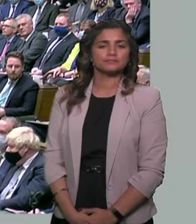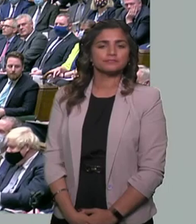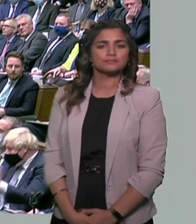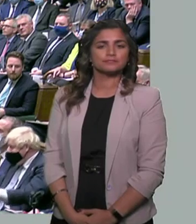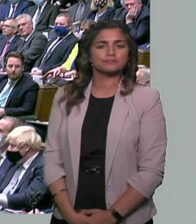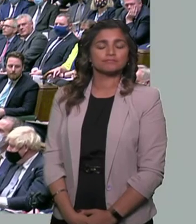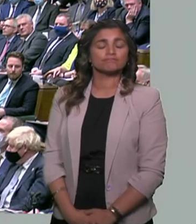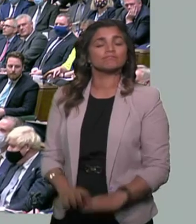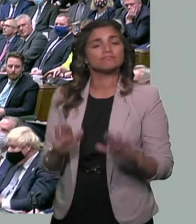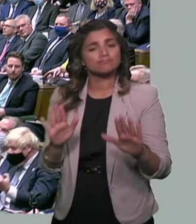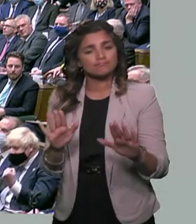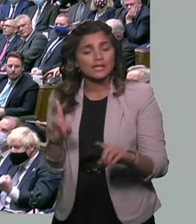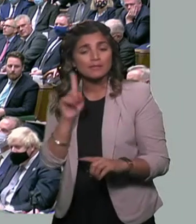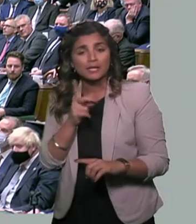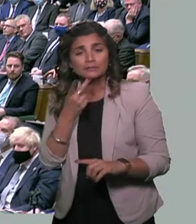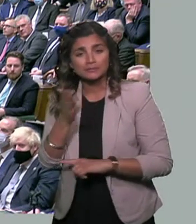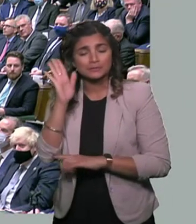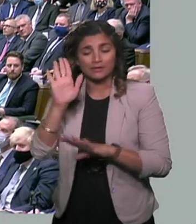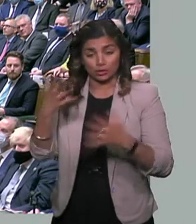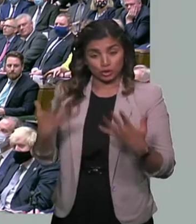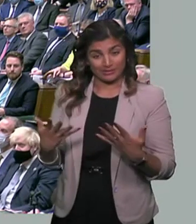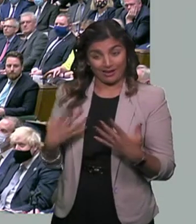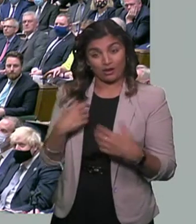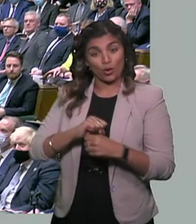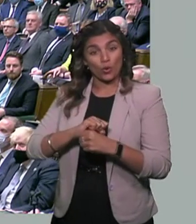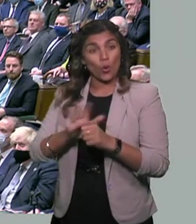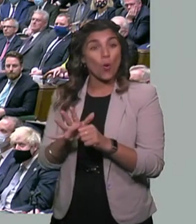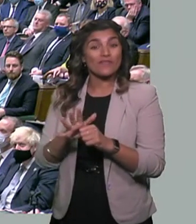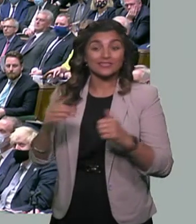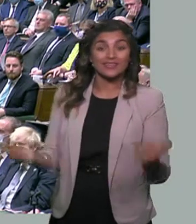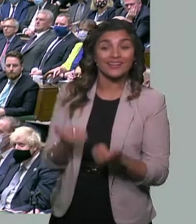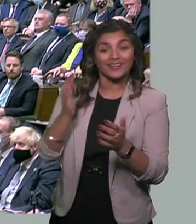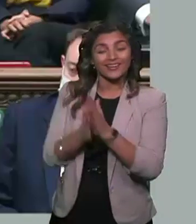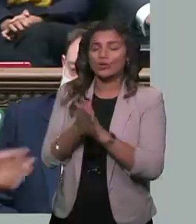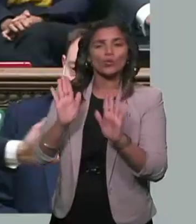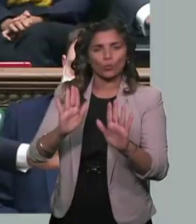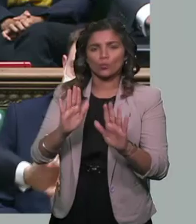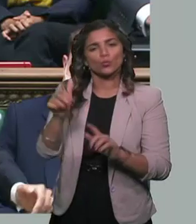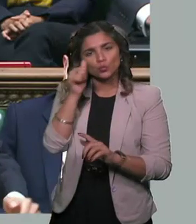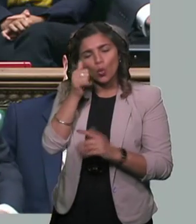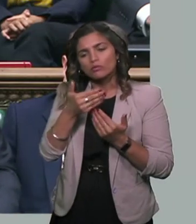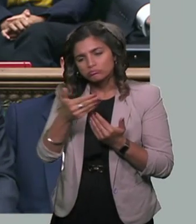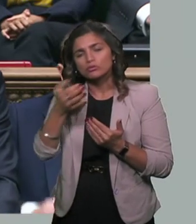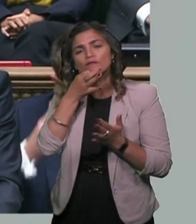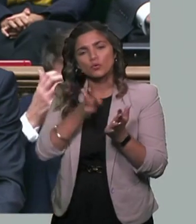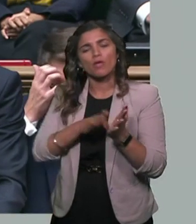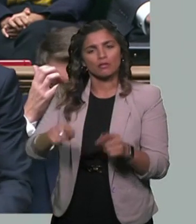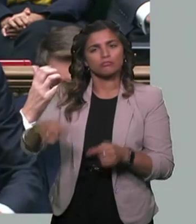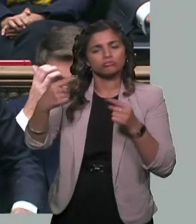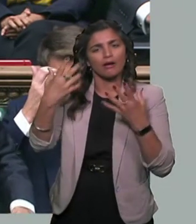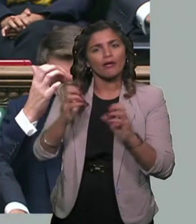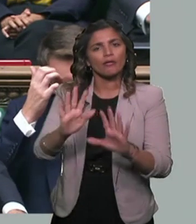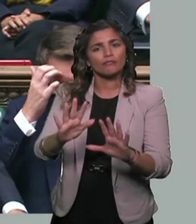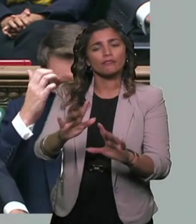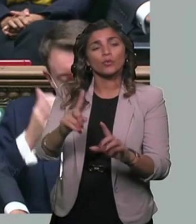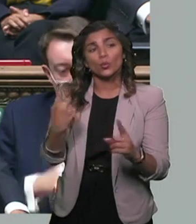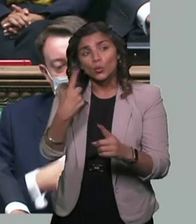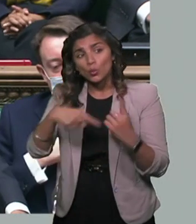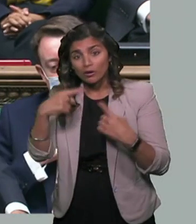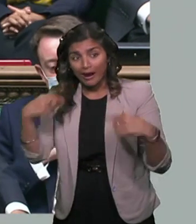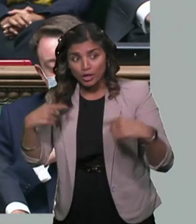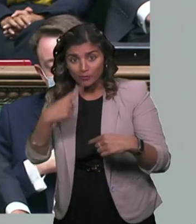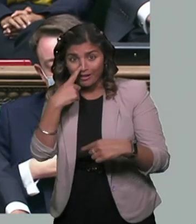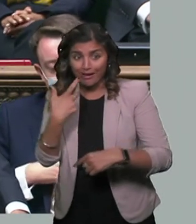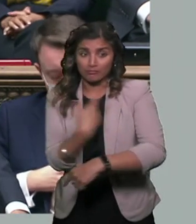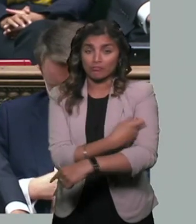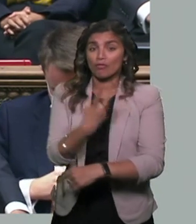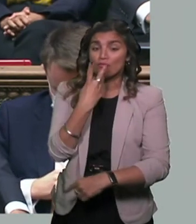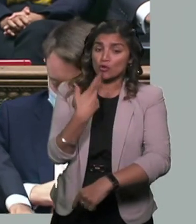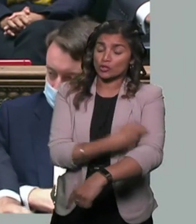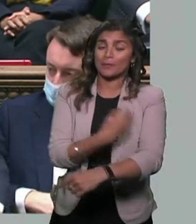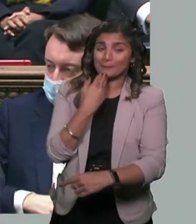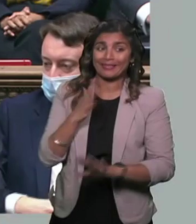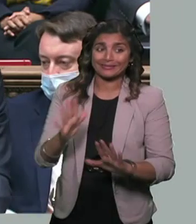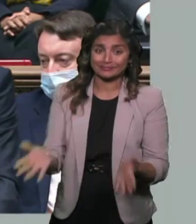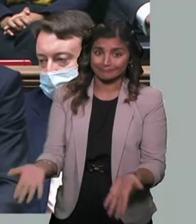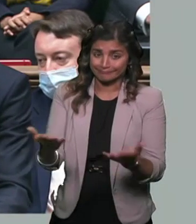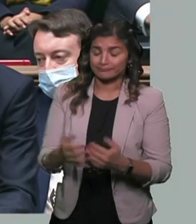Today’s Budget does not draw a line under covid; we have challenging months ahead, and I encourage everyone eligible to get their booster jabs as soon as possible.